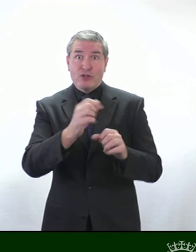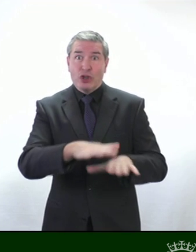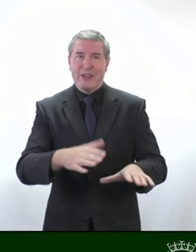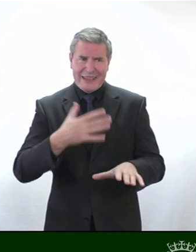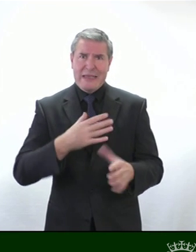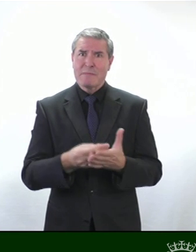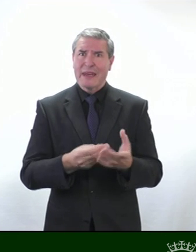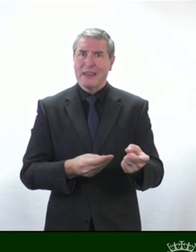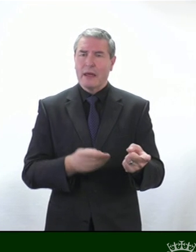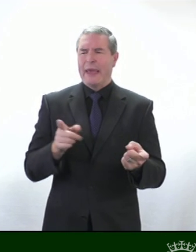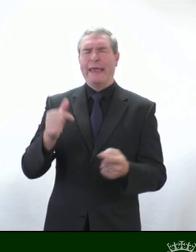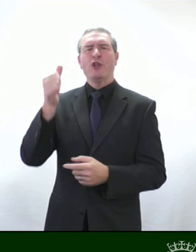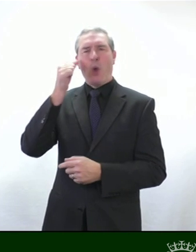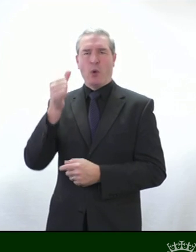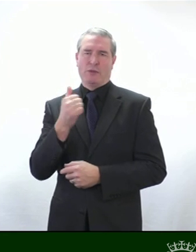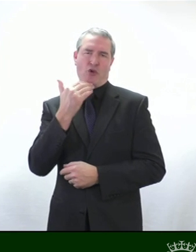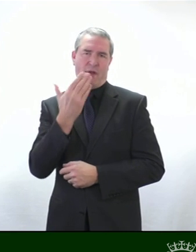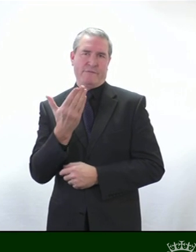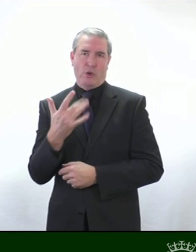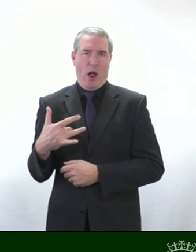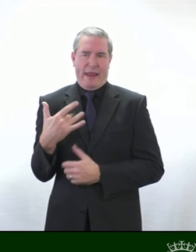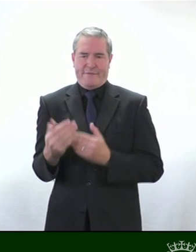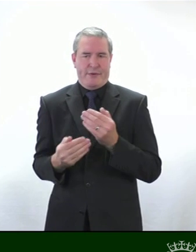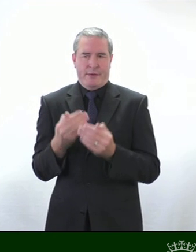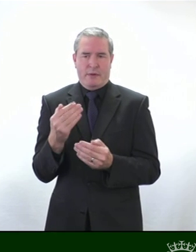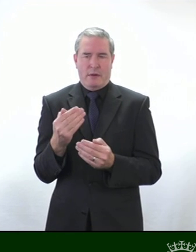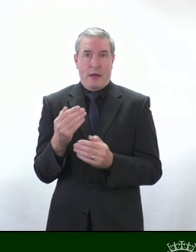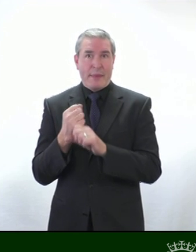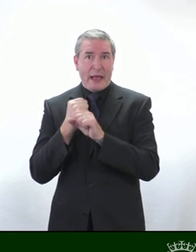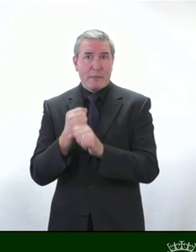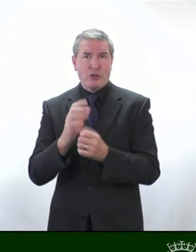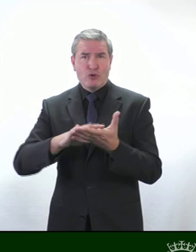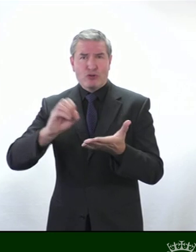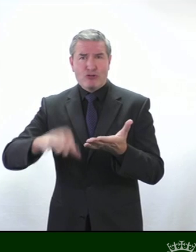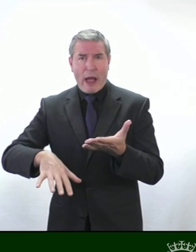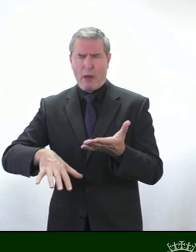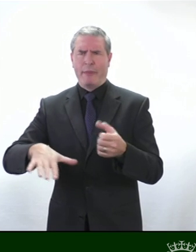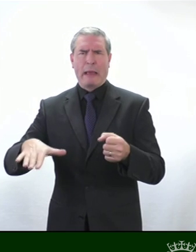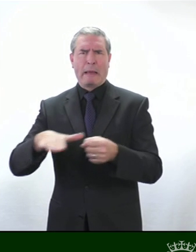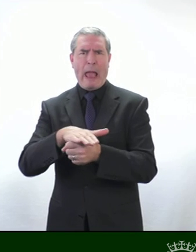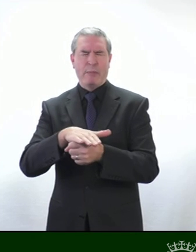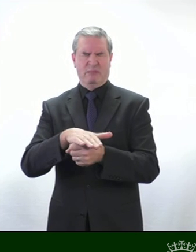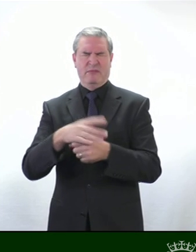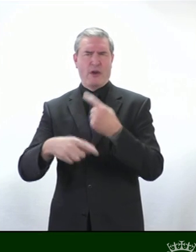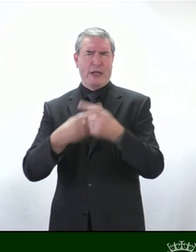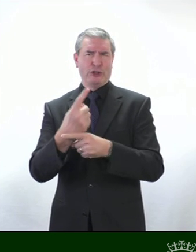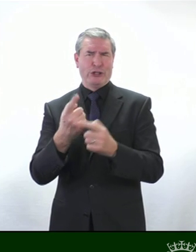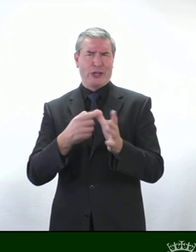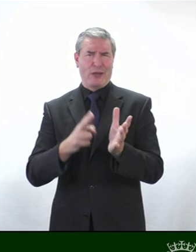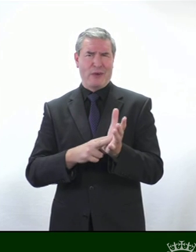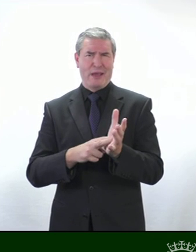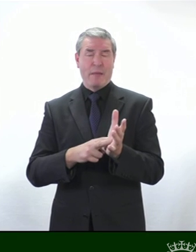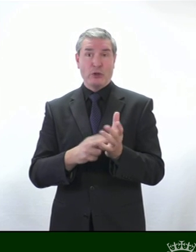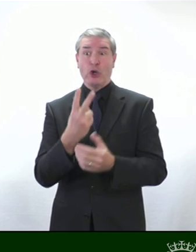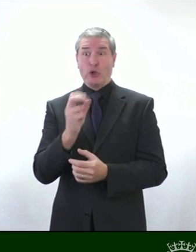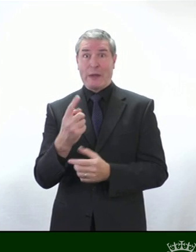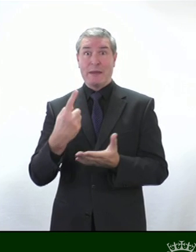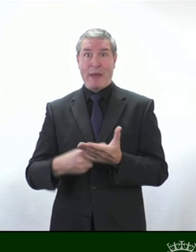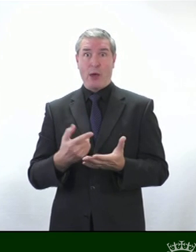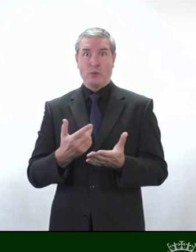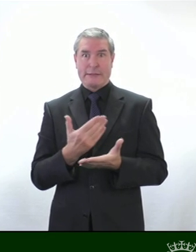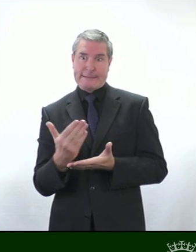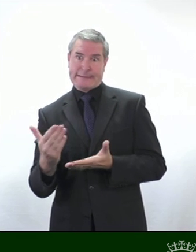He already knows that UC is not enough to live on, so will he now commit to scrap the cap and guarantee to continue the £20 a week uplift?